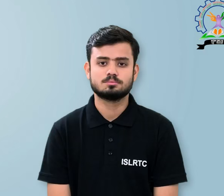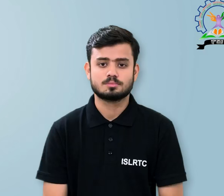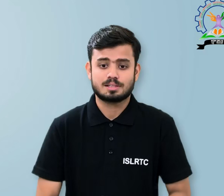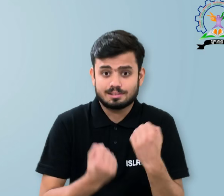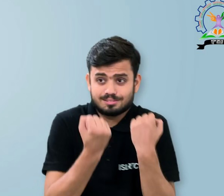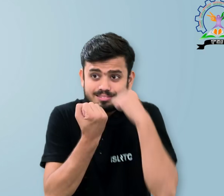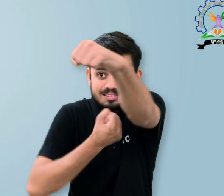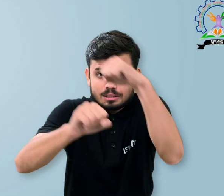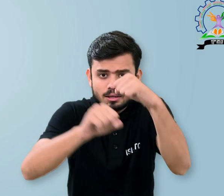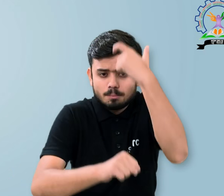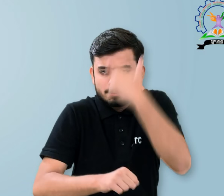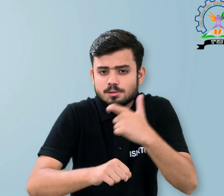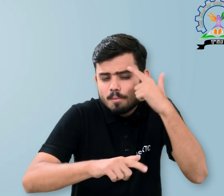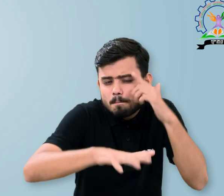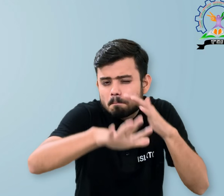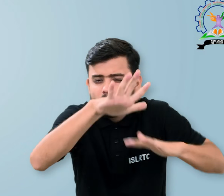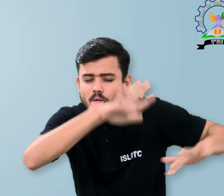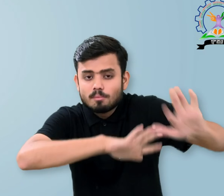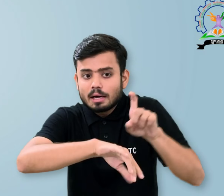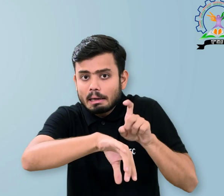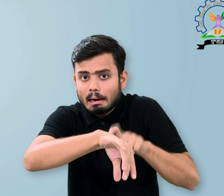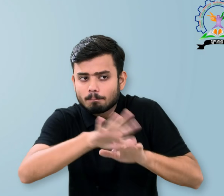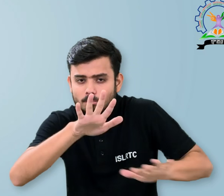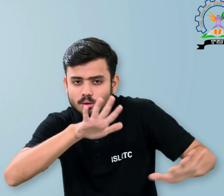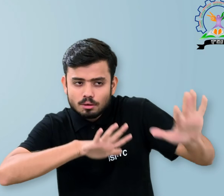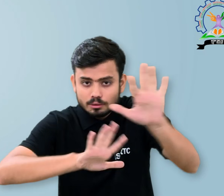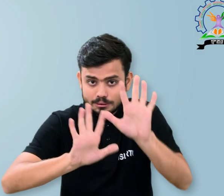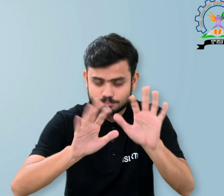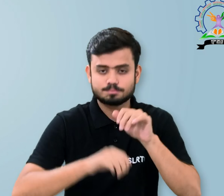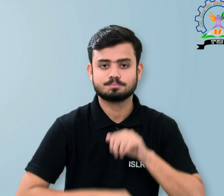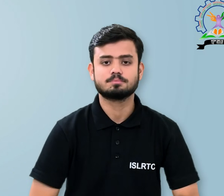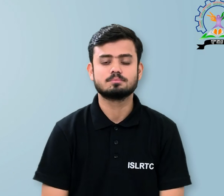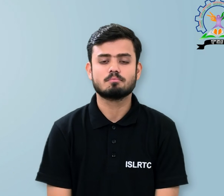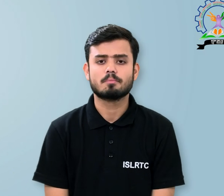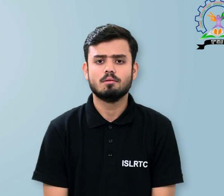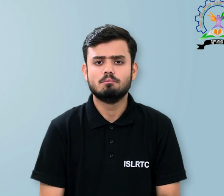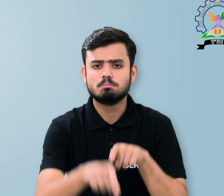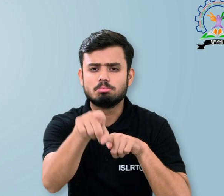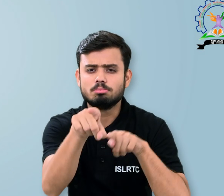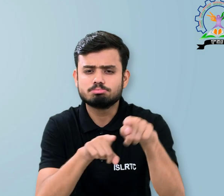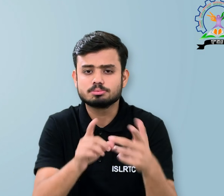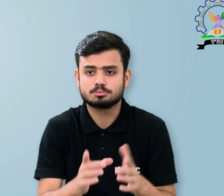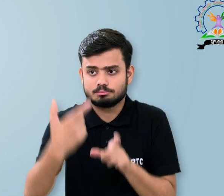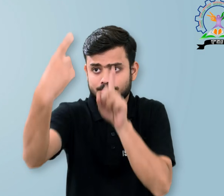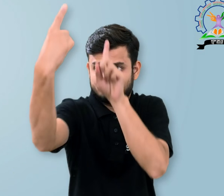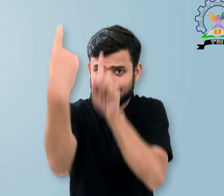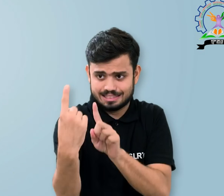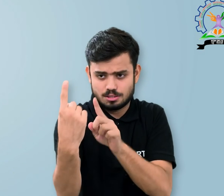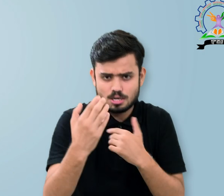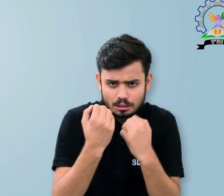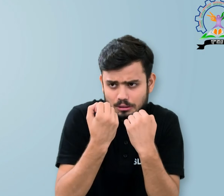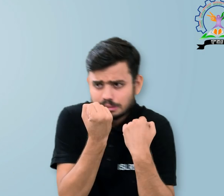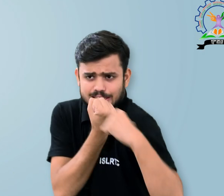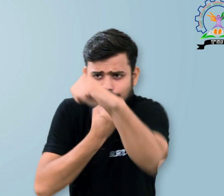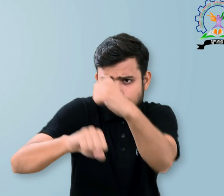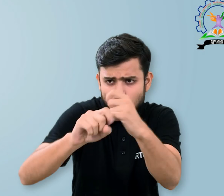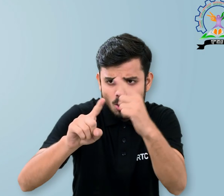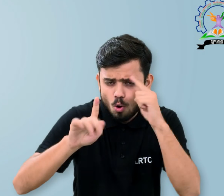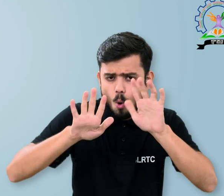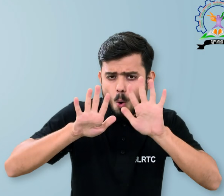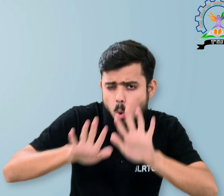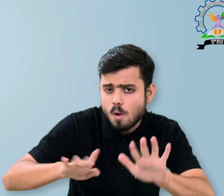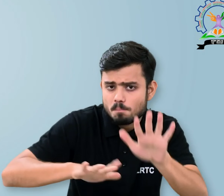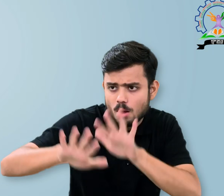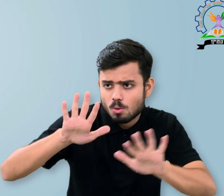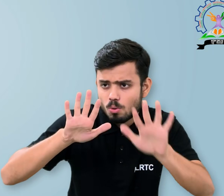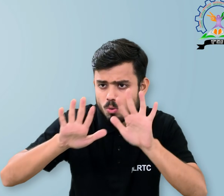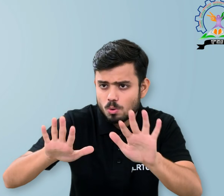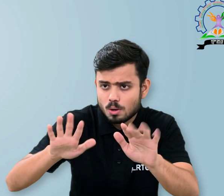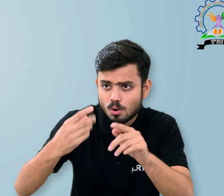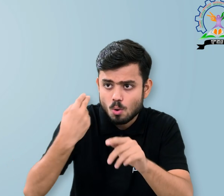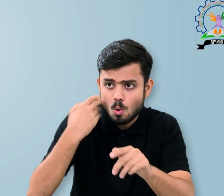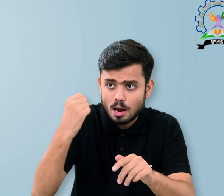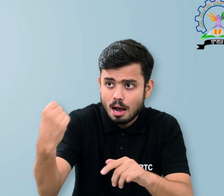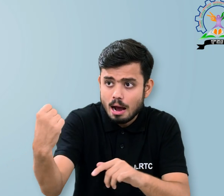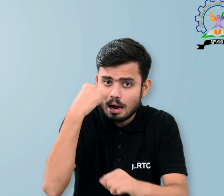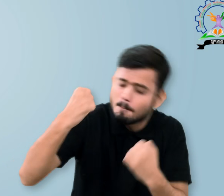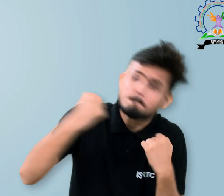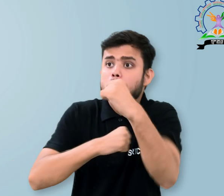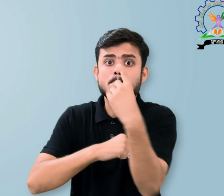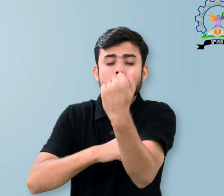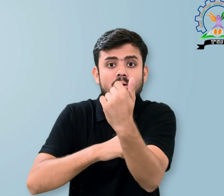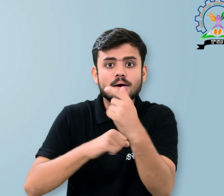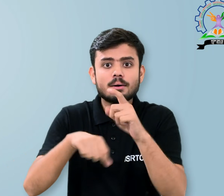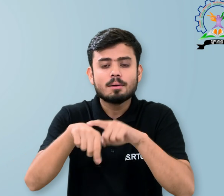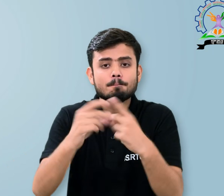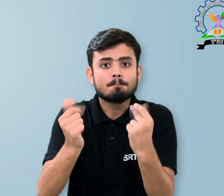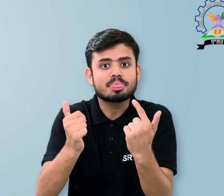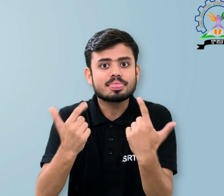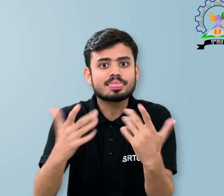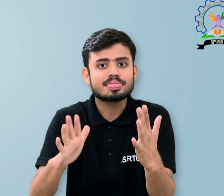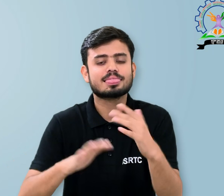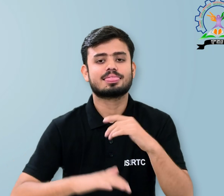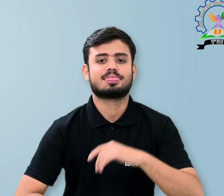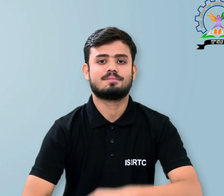Timing It is the ability to recognize and take advantage of the best times to throw punches and perform other mechanics.